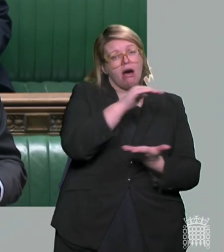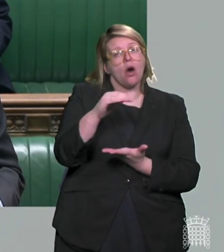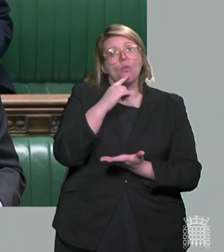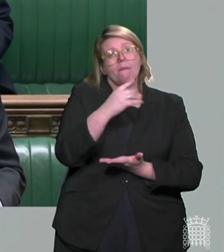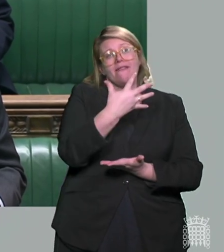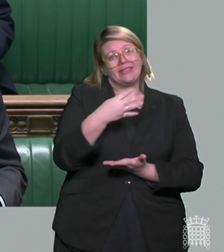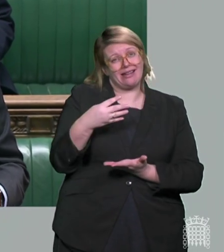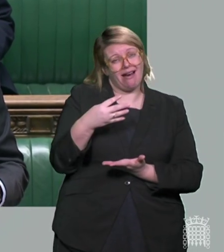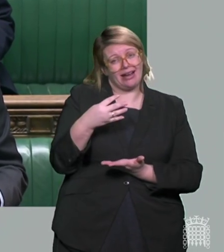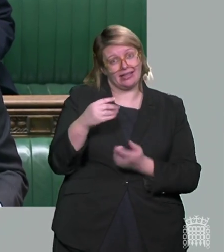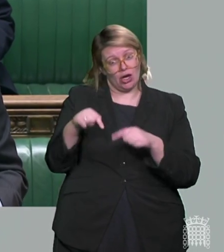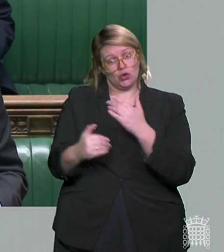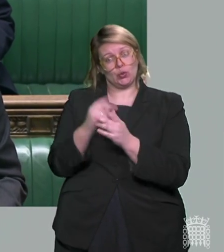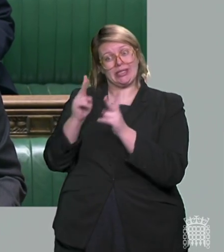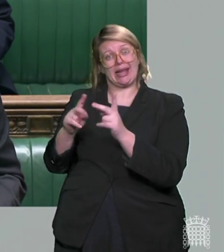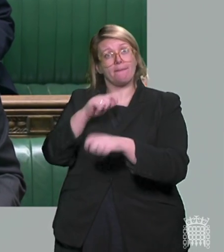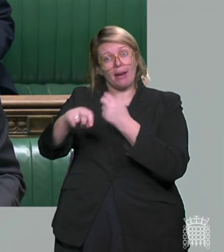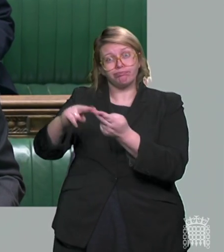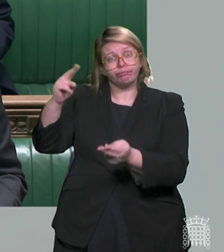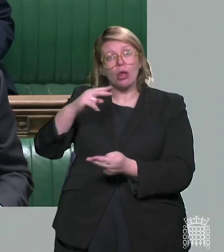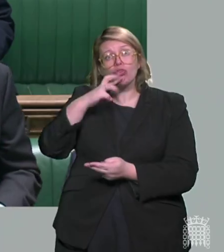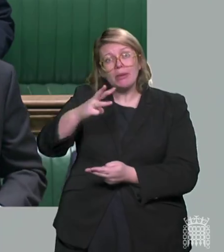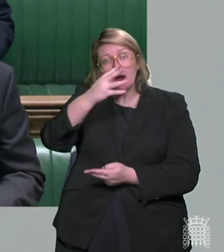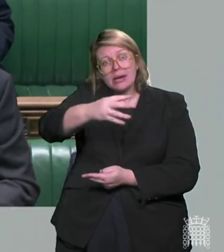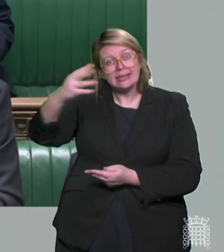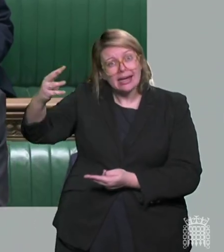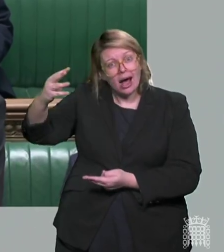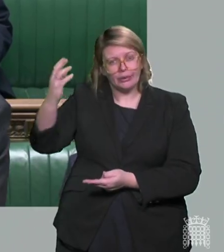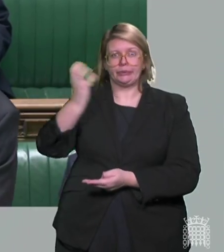Under this scheme, that will become £3.99.